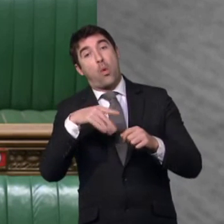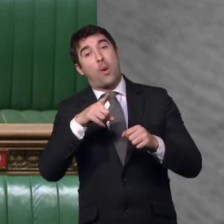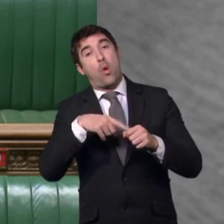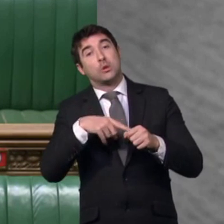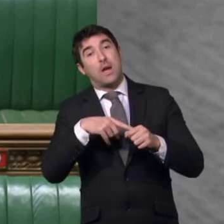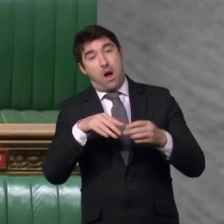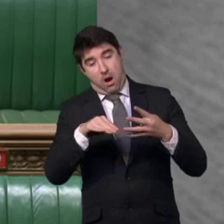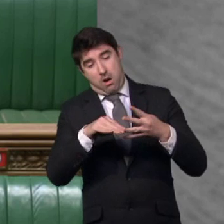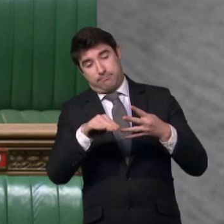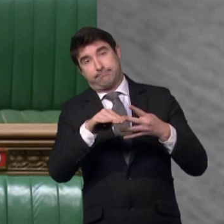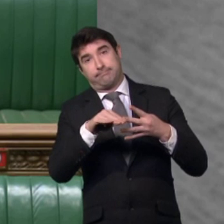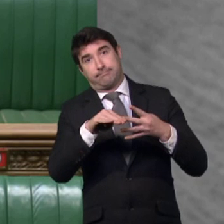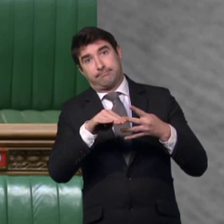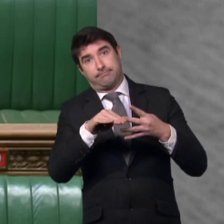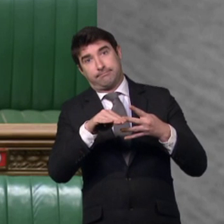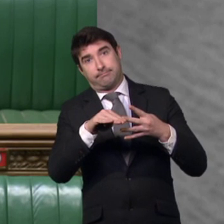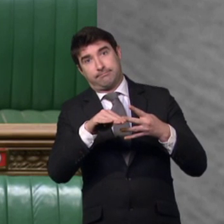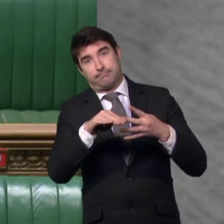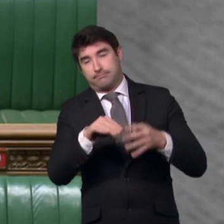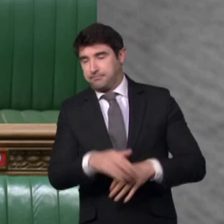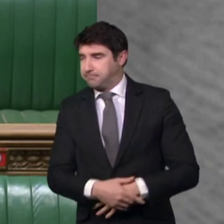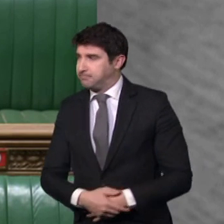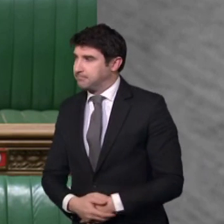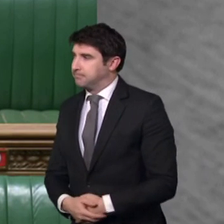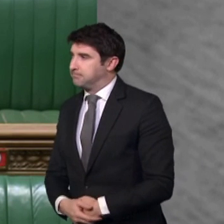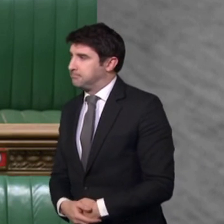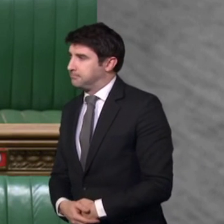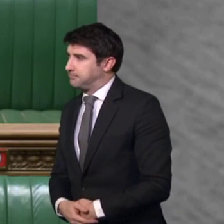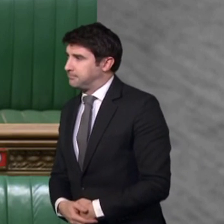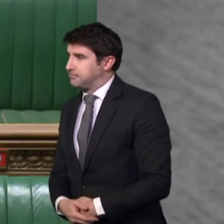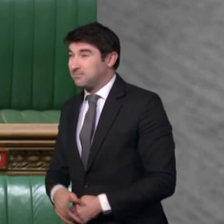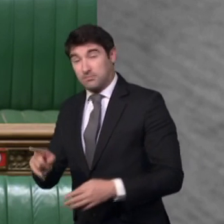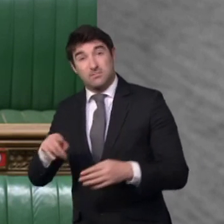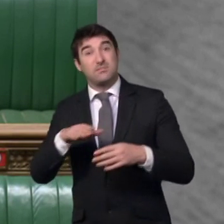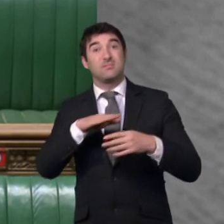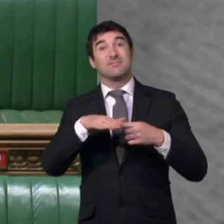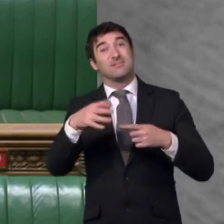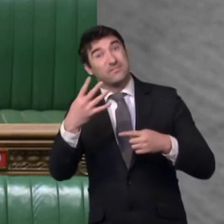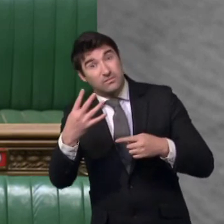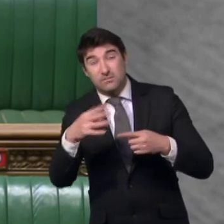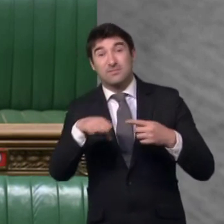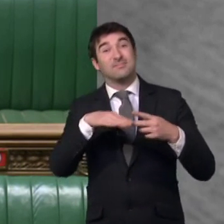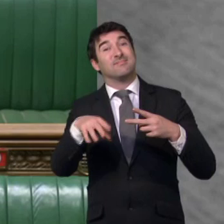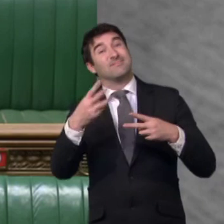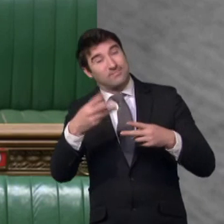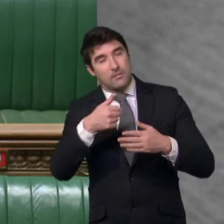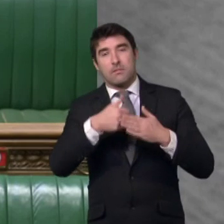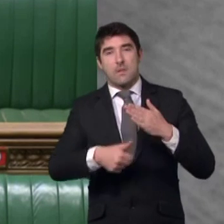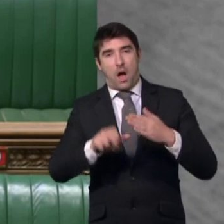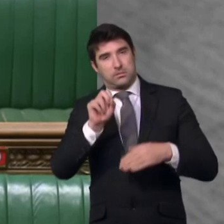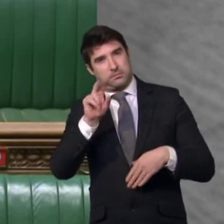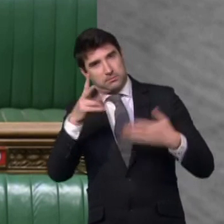The rest of Yorkshire remains in tier 3. These changes will take effect from one minute past midnight tomorrow morning.